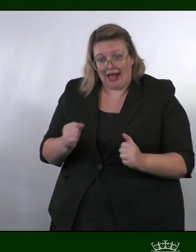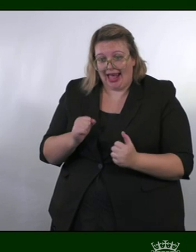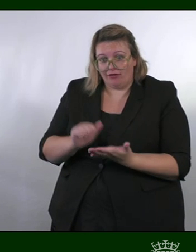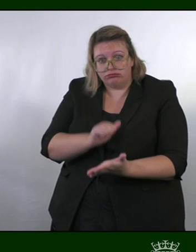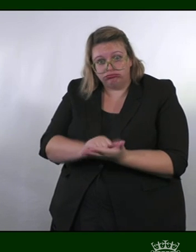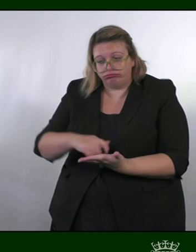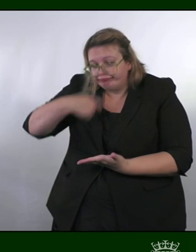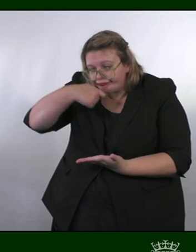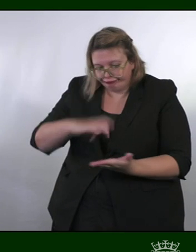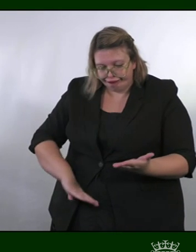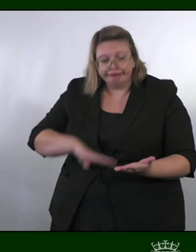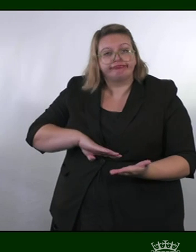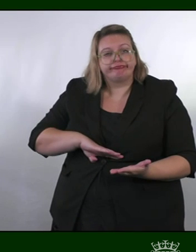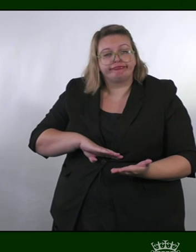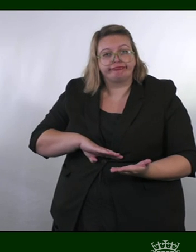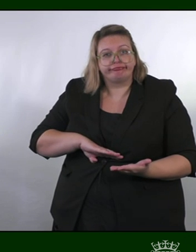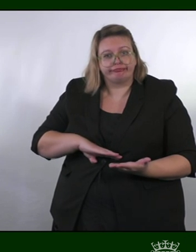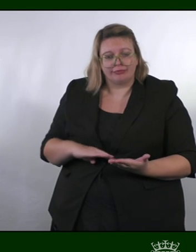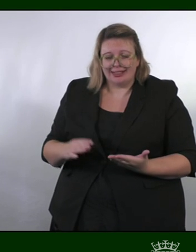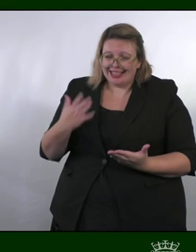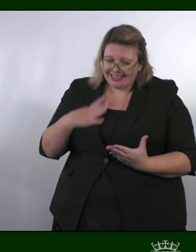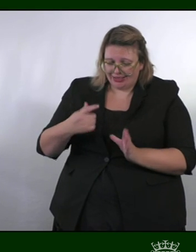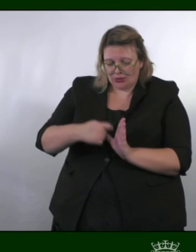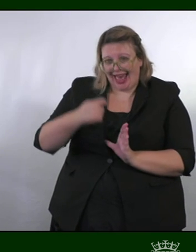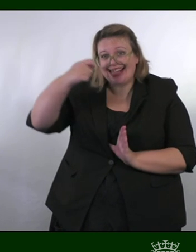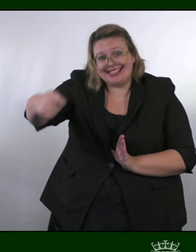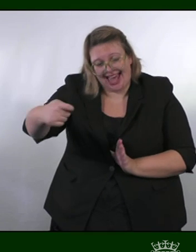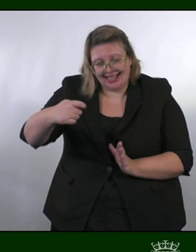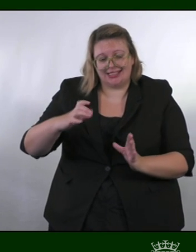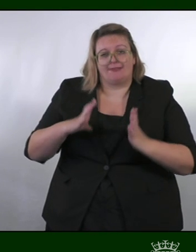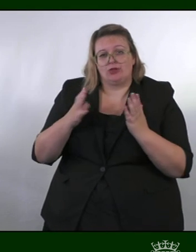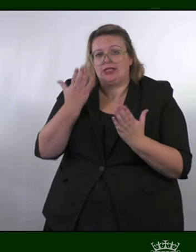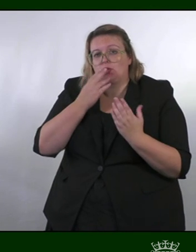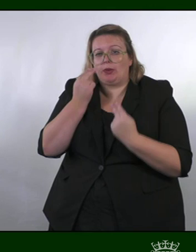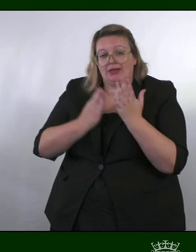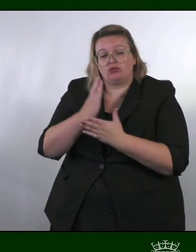Whether to extend provision to Easter is both a moral and political choice.